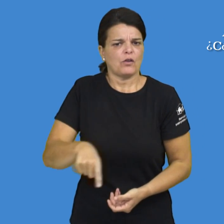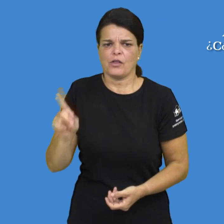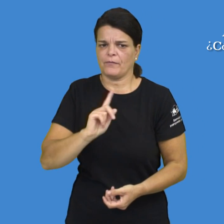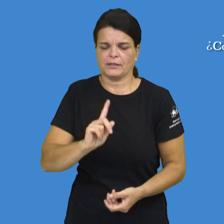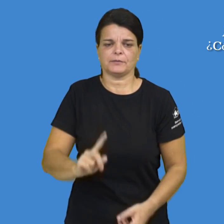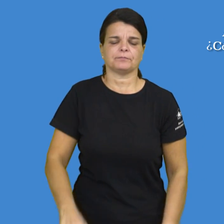no